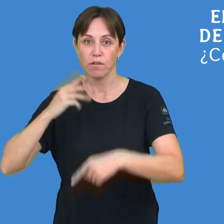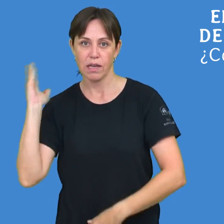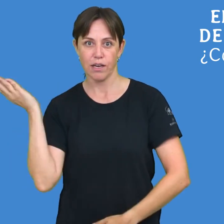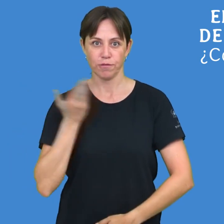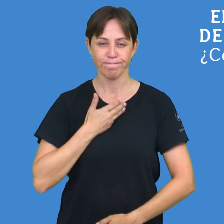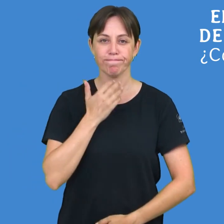afectar